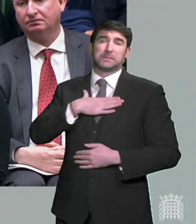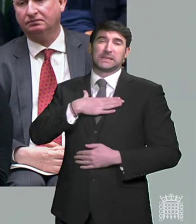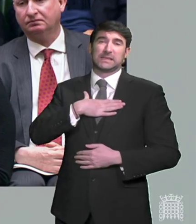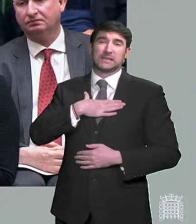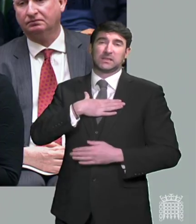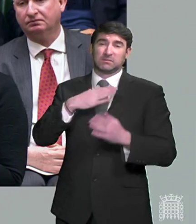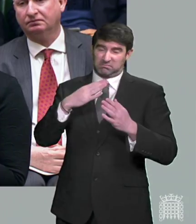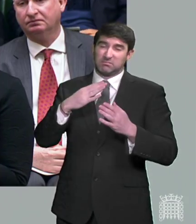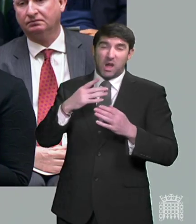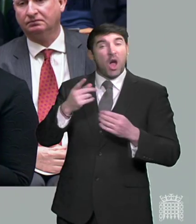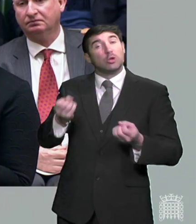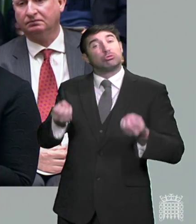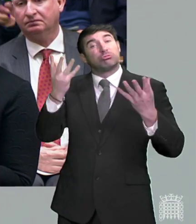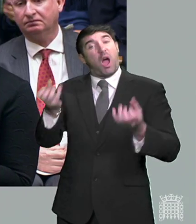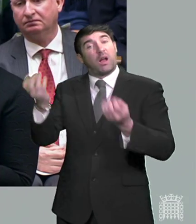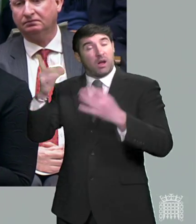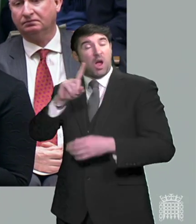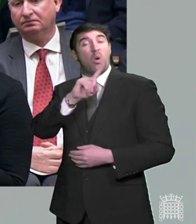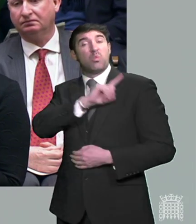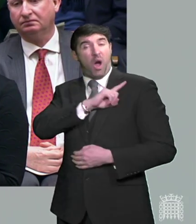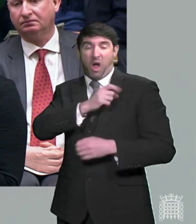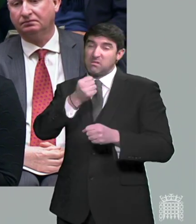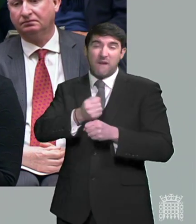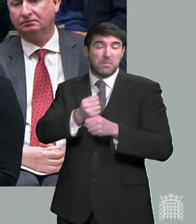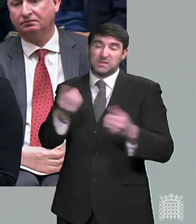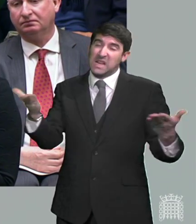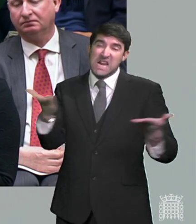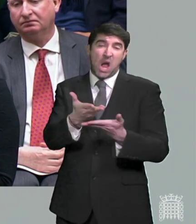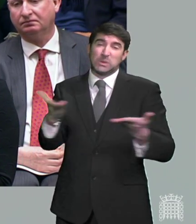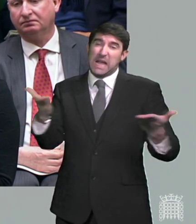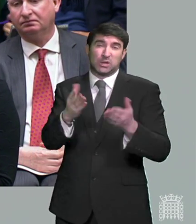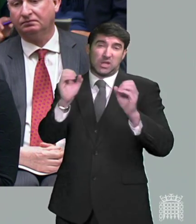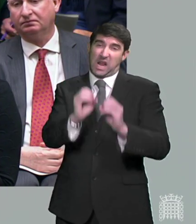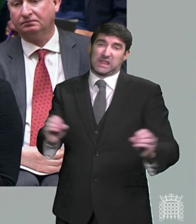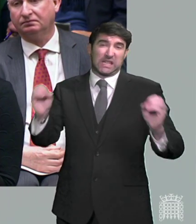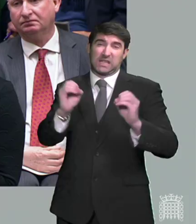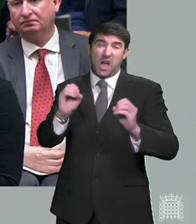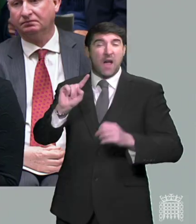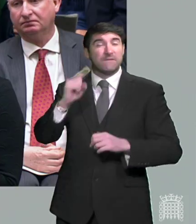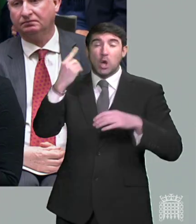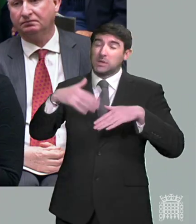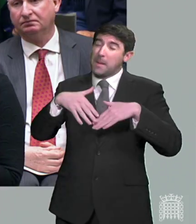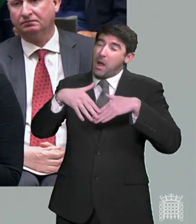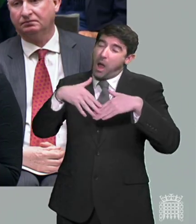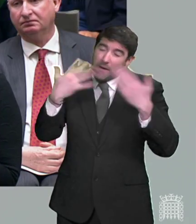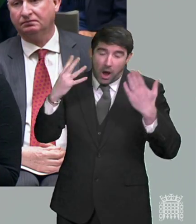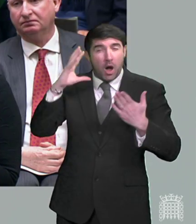For the first time in the history of the Royal College of Nursing, its members are on strike today after being balloted.